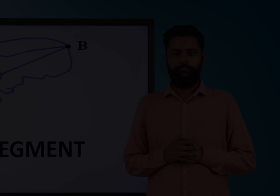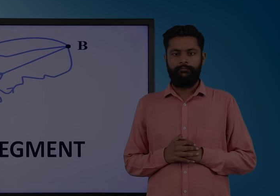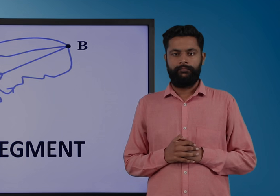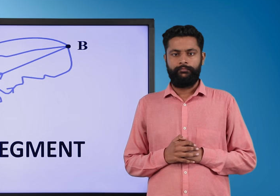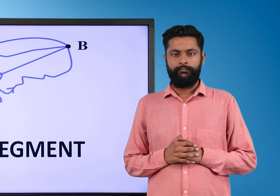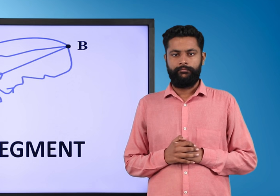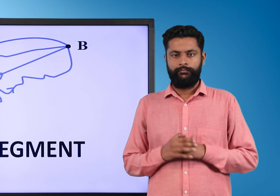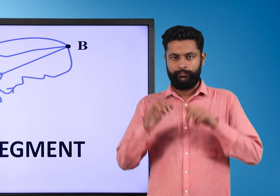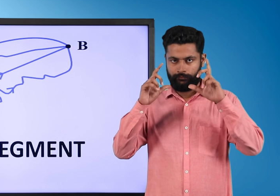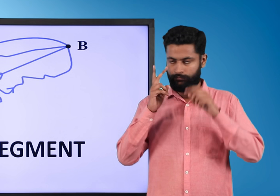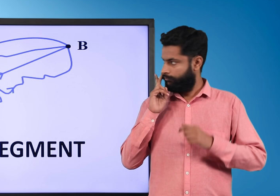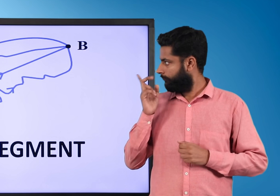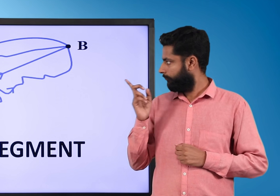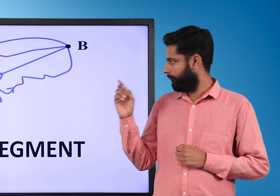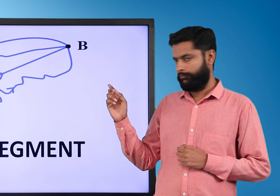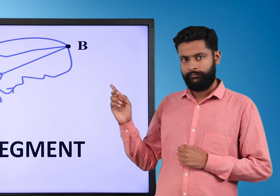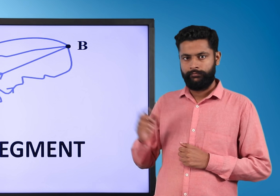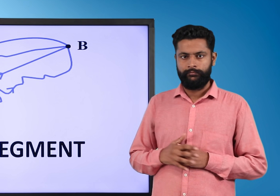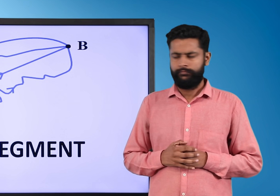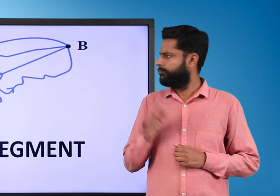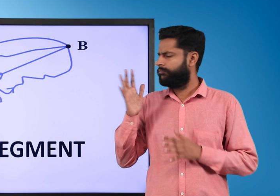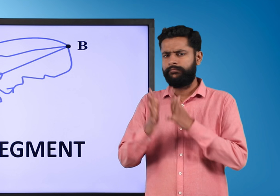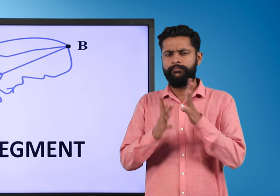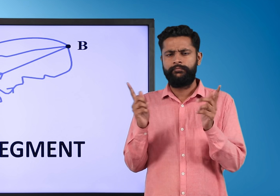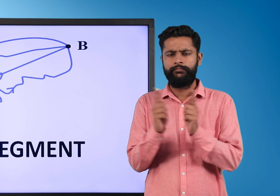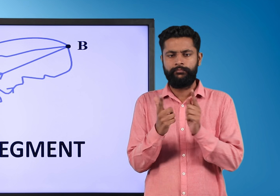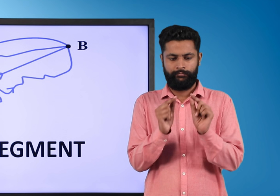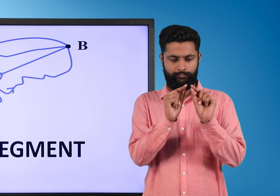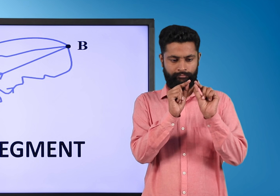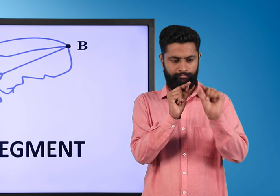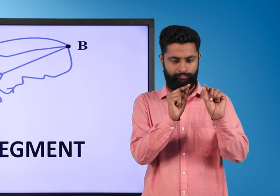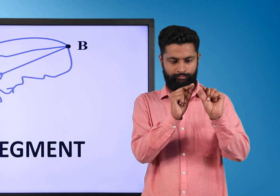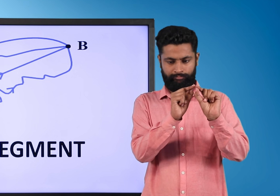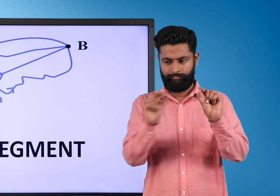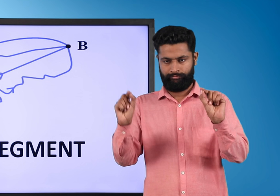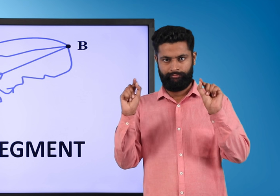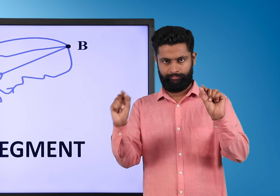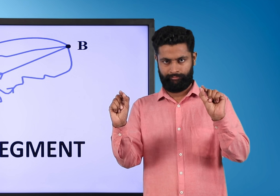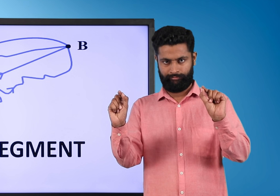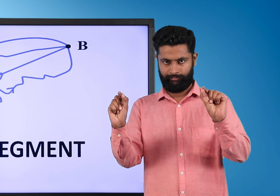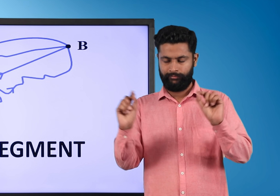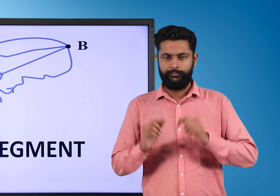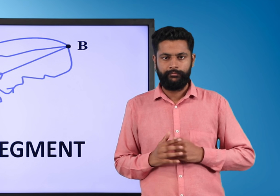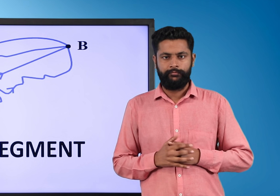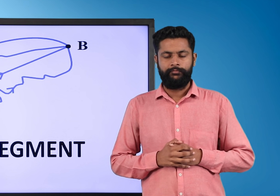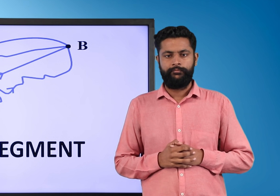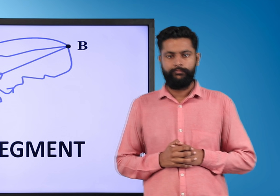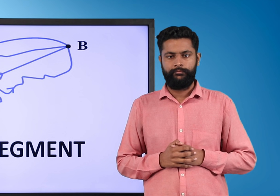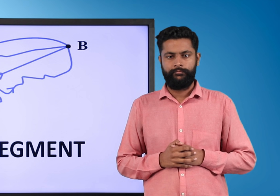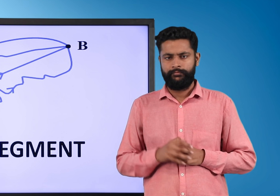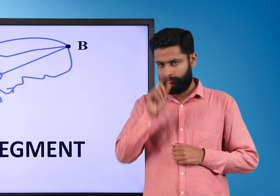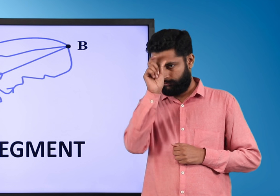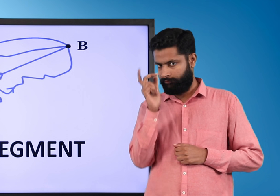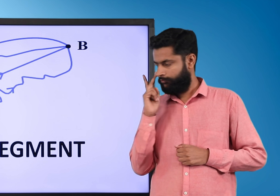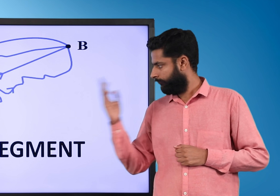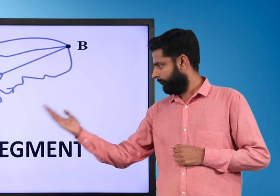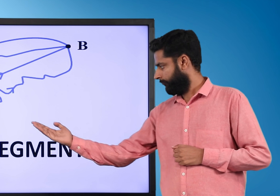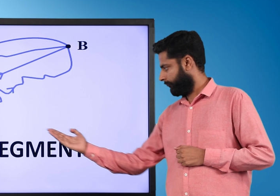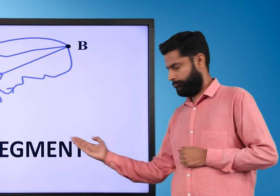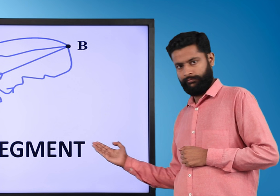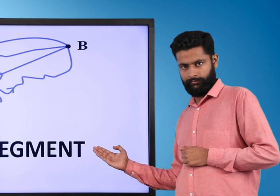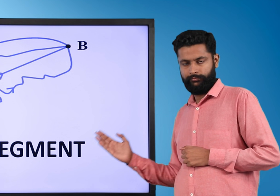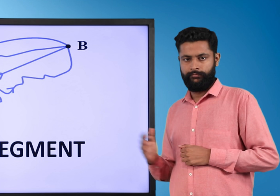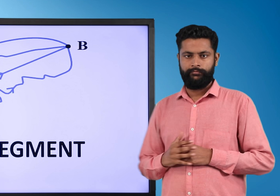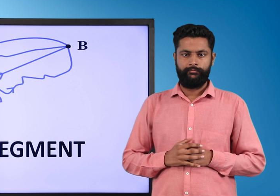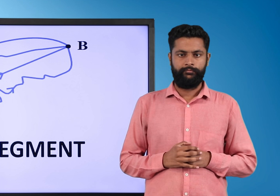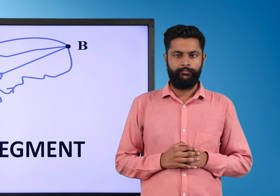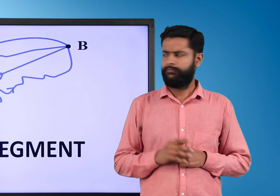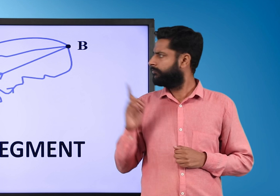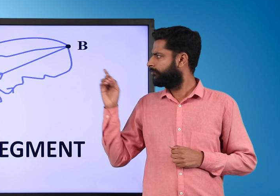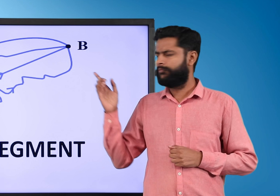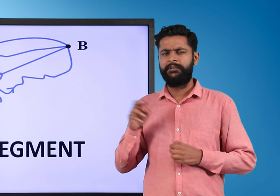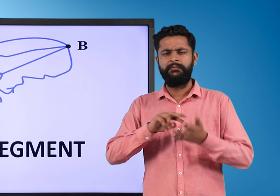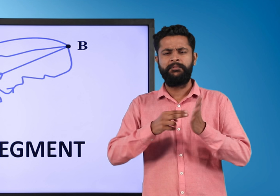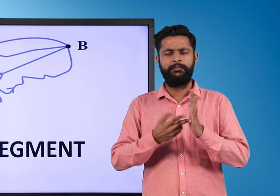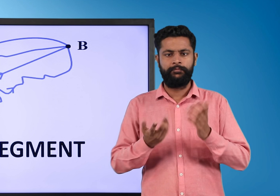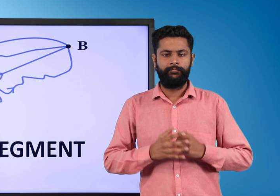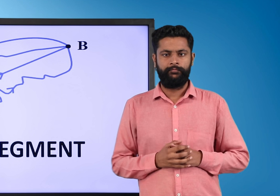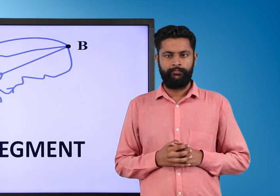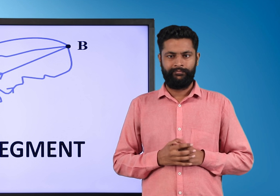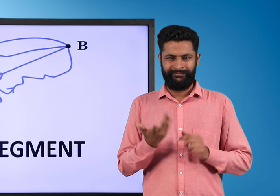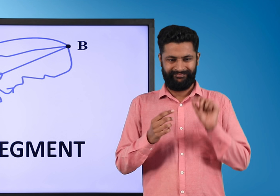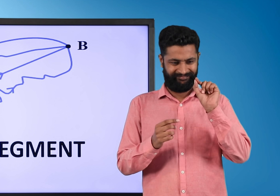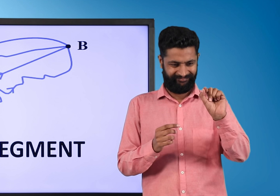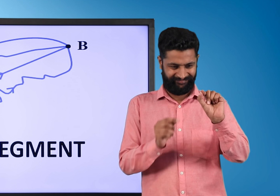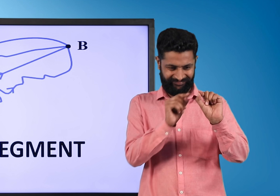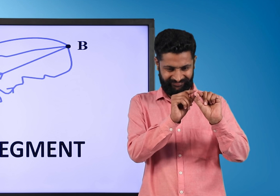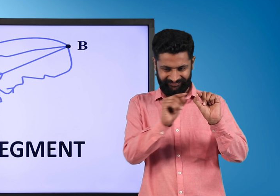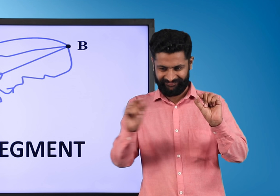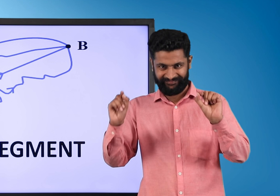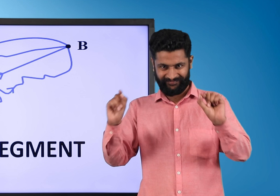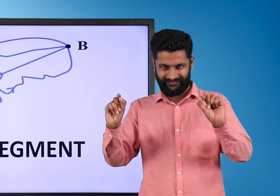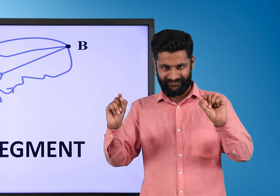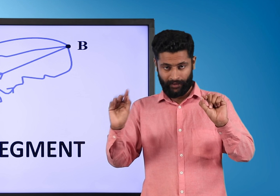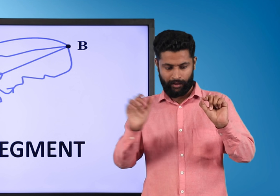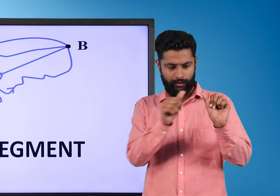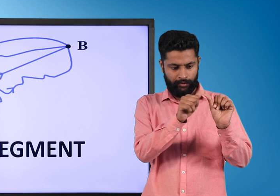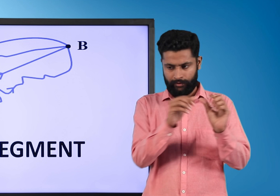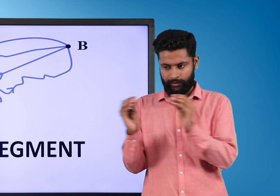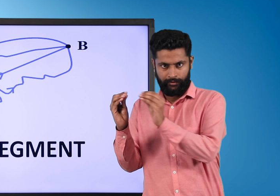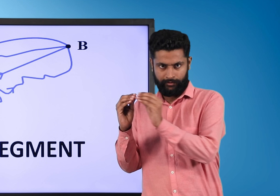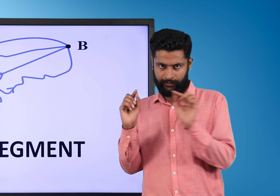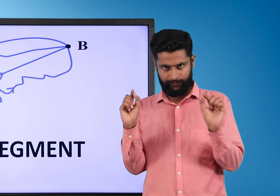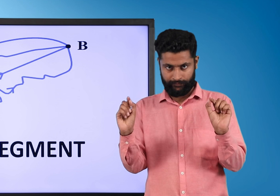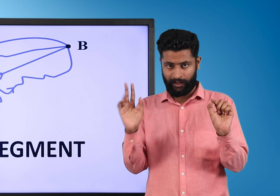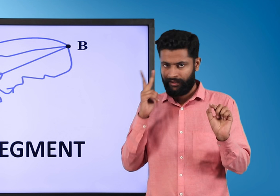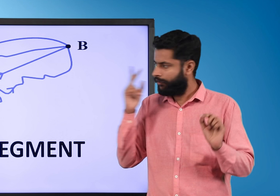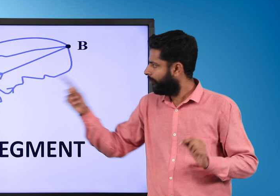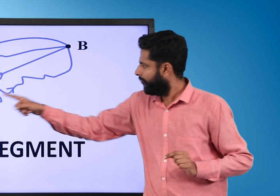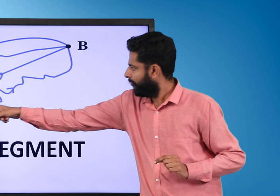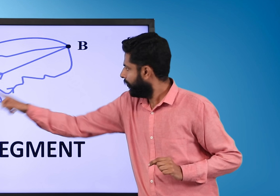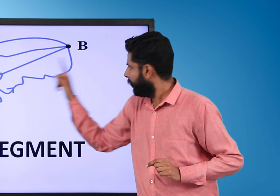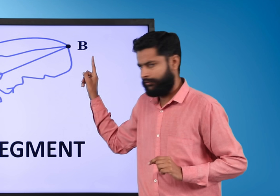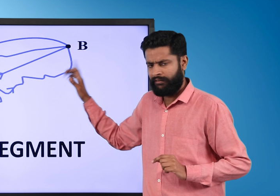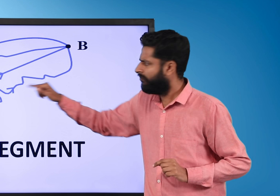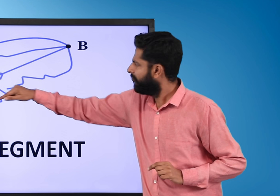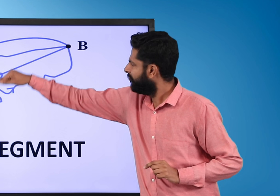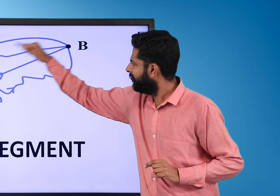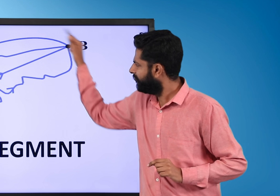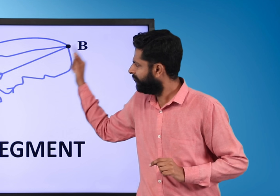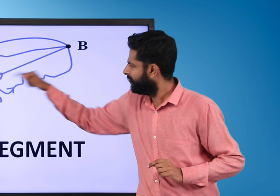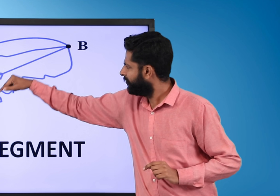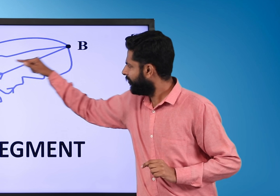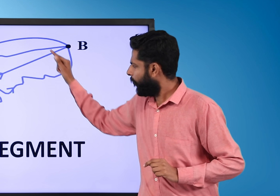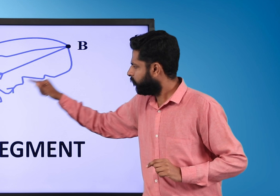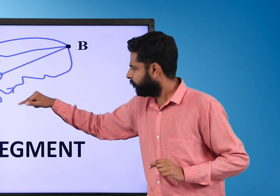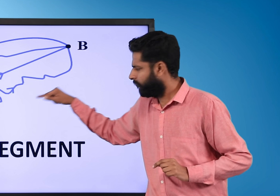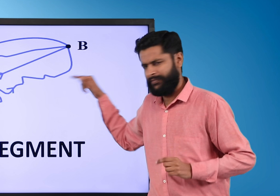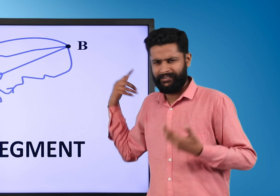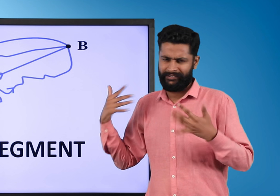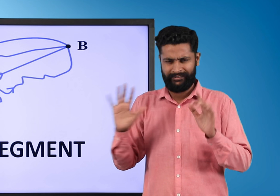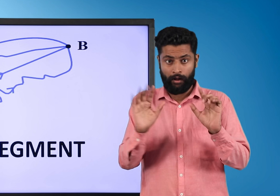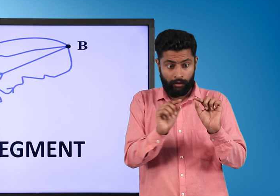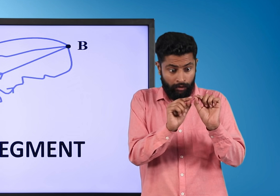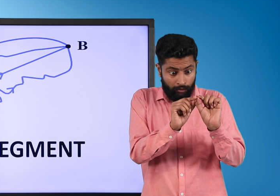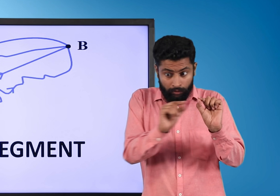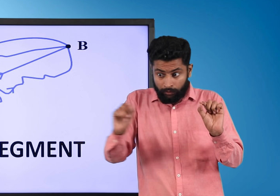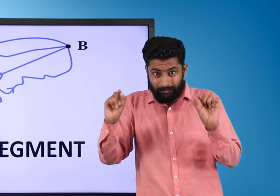line segment This sign means line segment. A line segment corresponds to the shortest distance between two points.